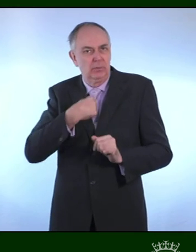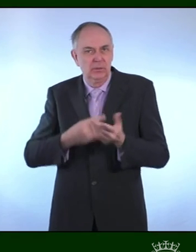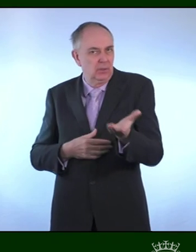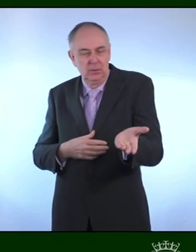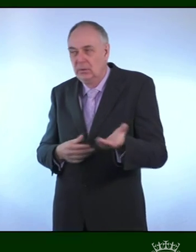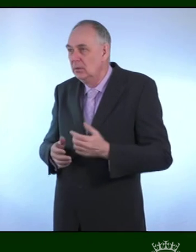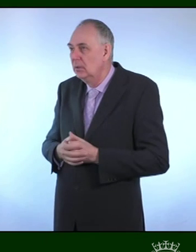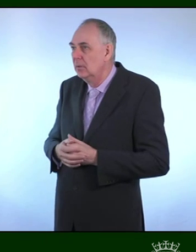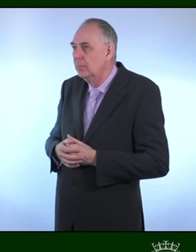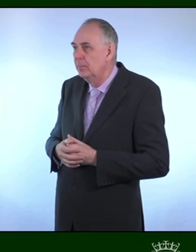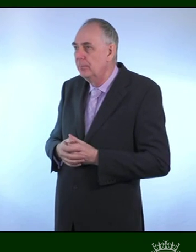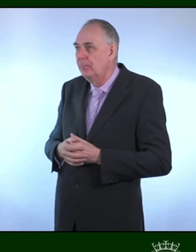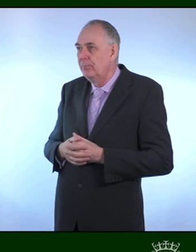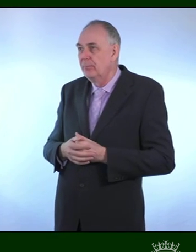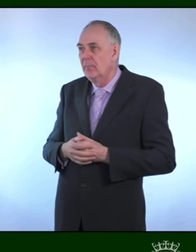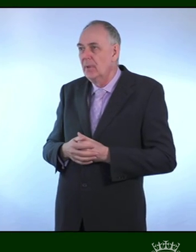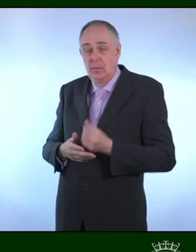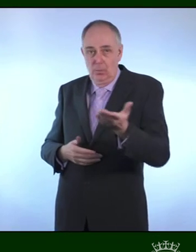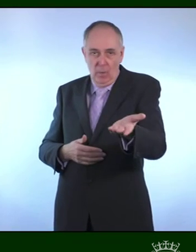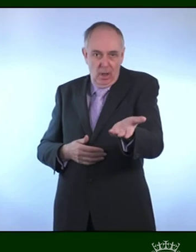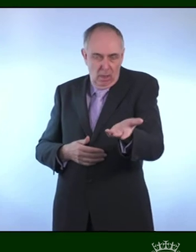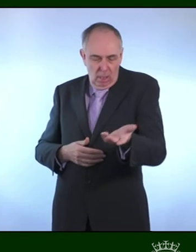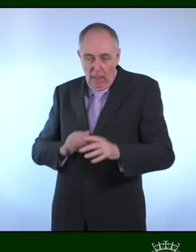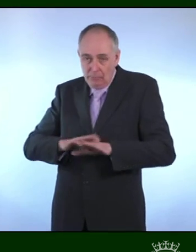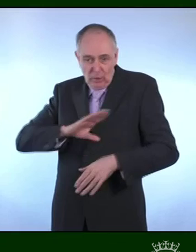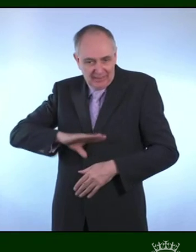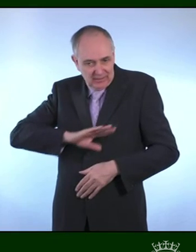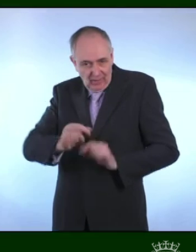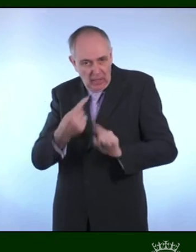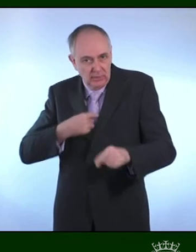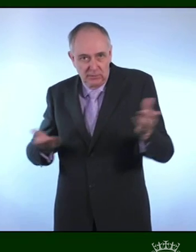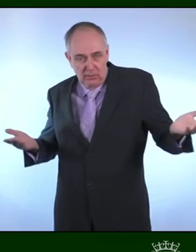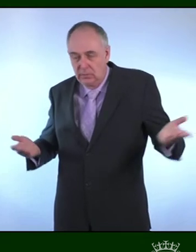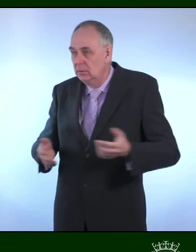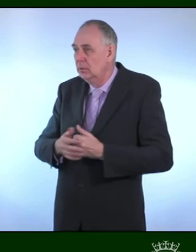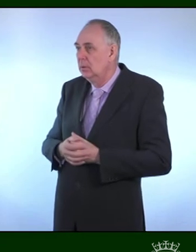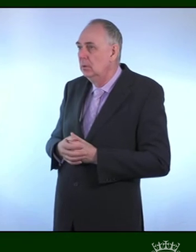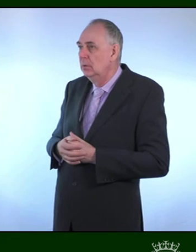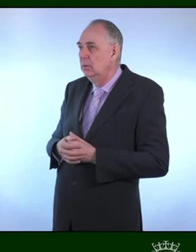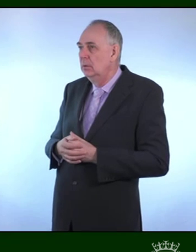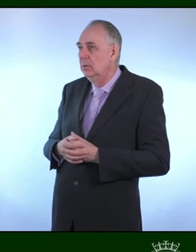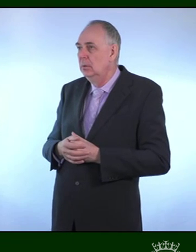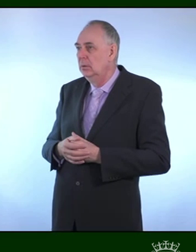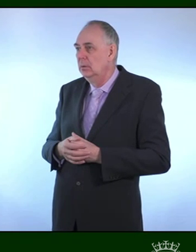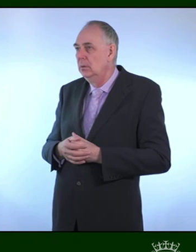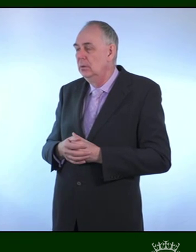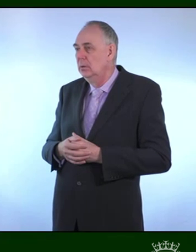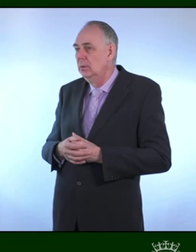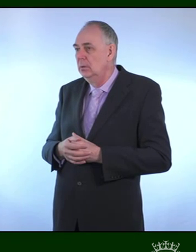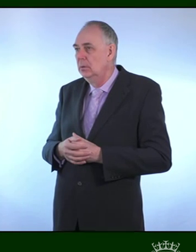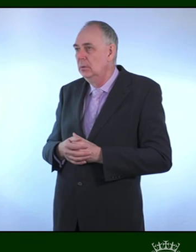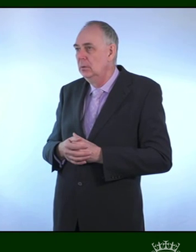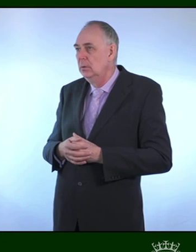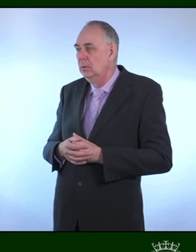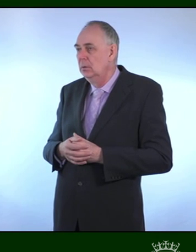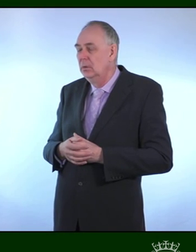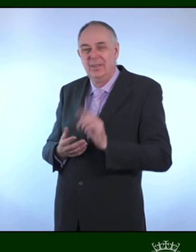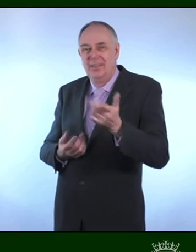Well, it was not an answer that was satisfactory to me.